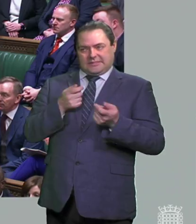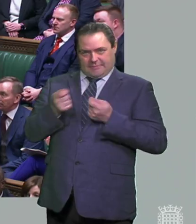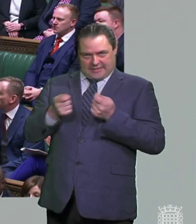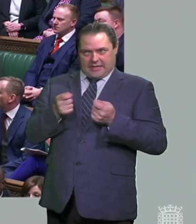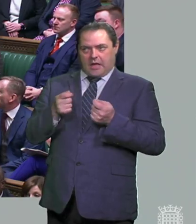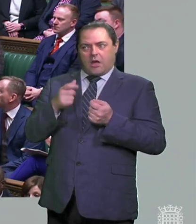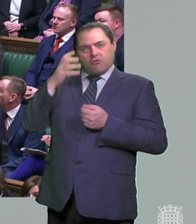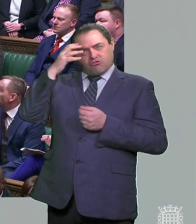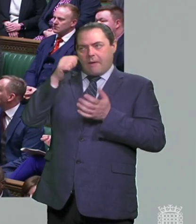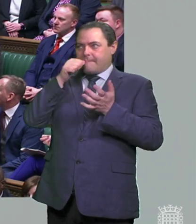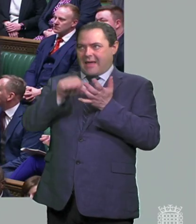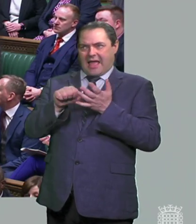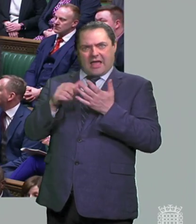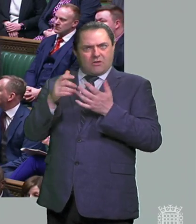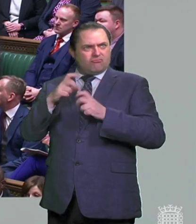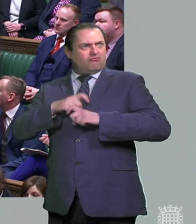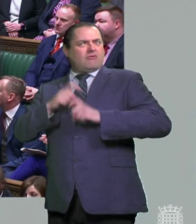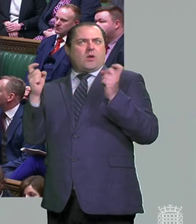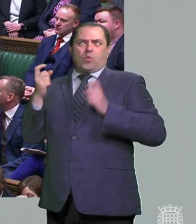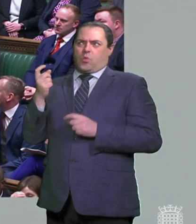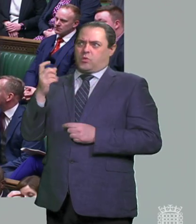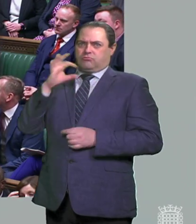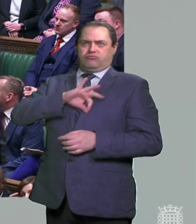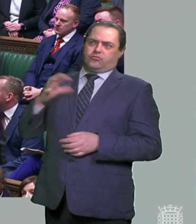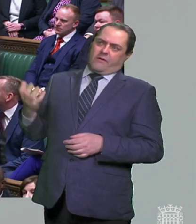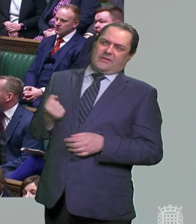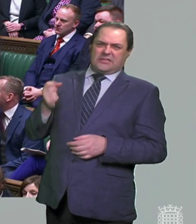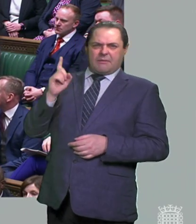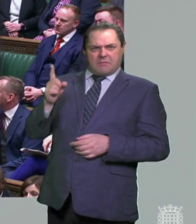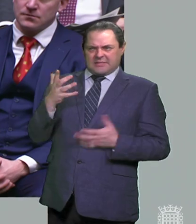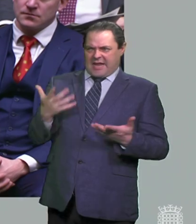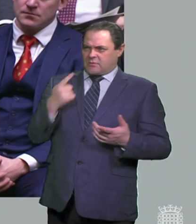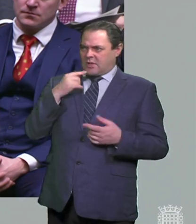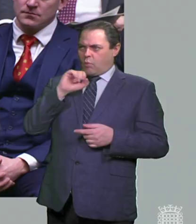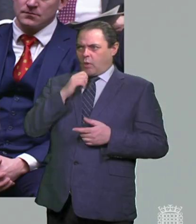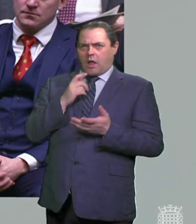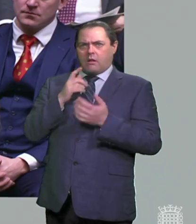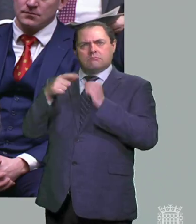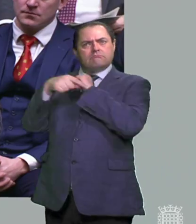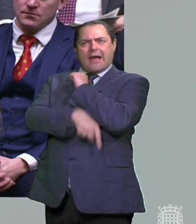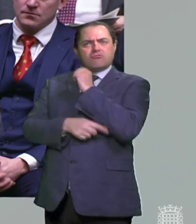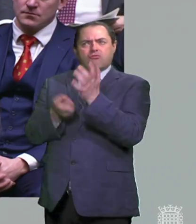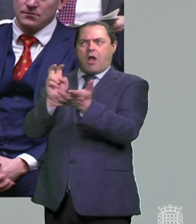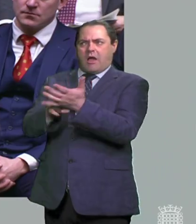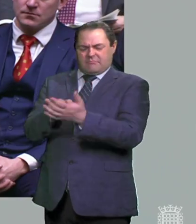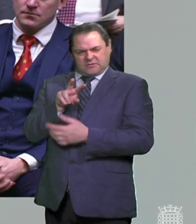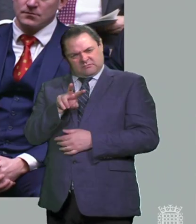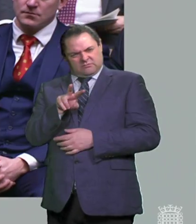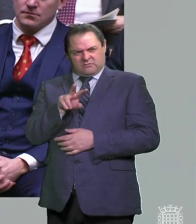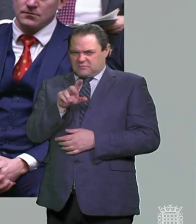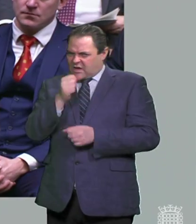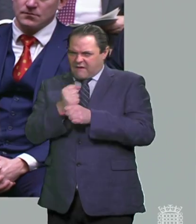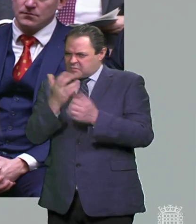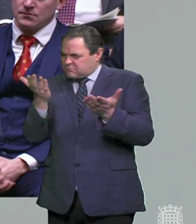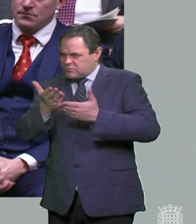What conversations are the Government having with Royal Mail? What are they doing to protect the universal postal service?